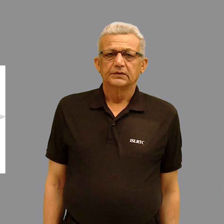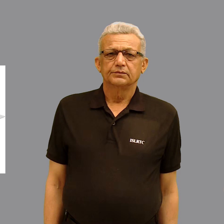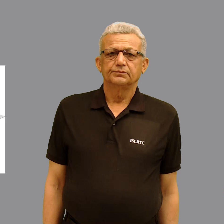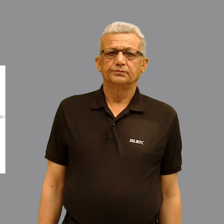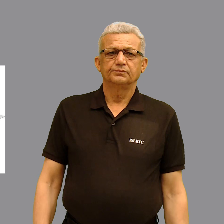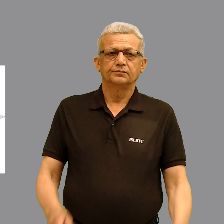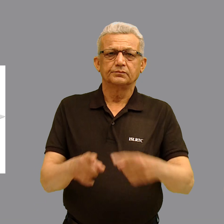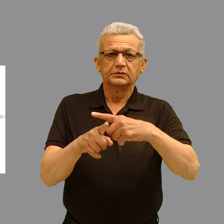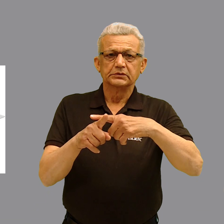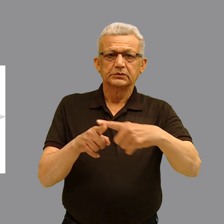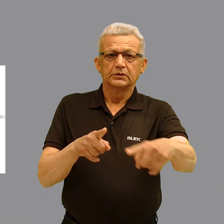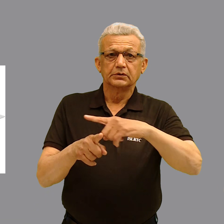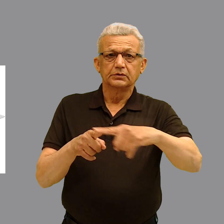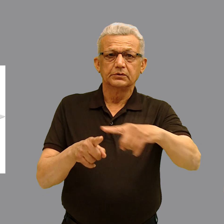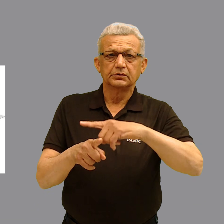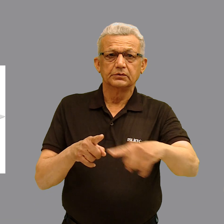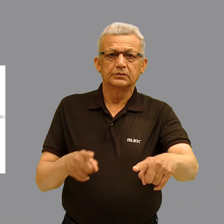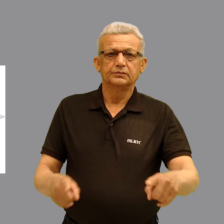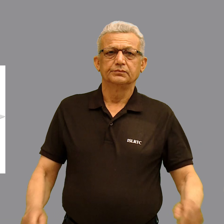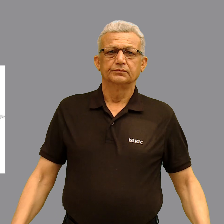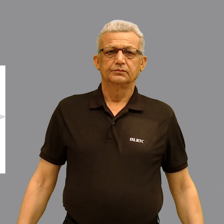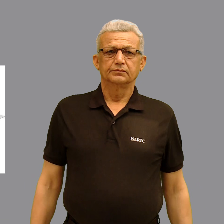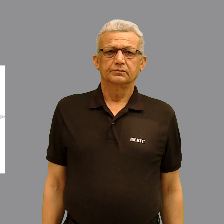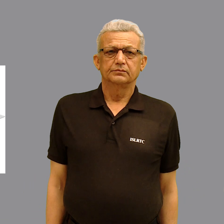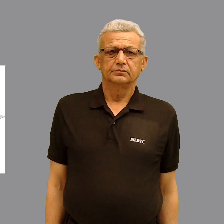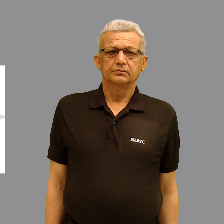Knife